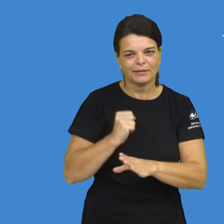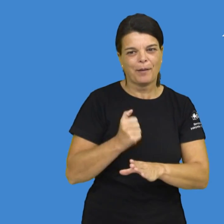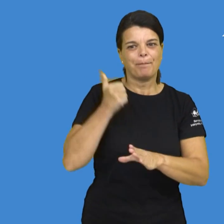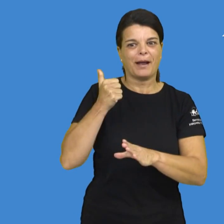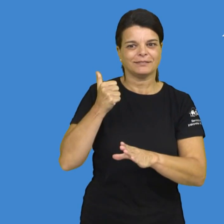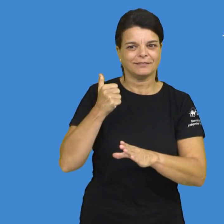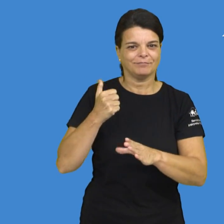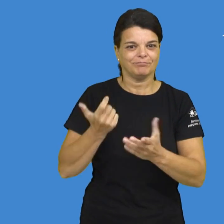más cantidad